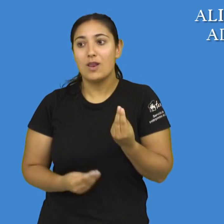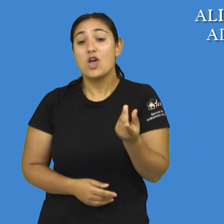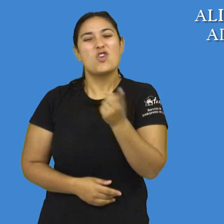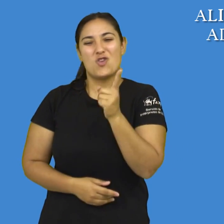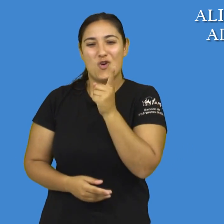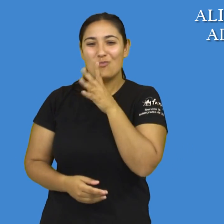no